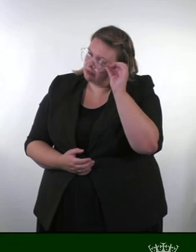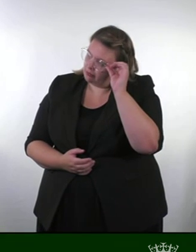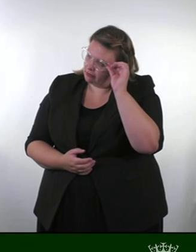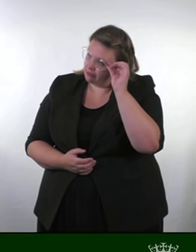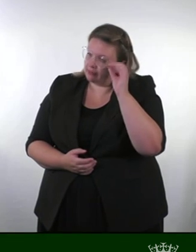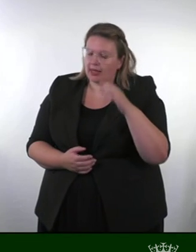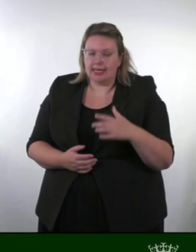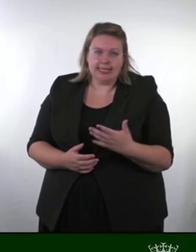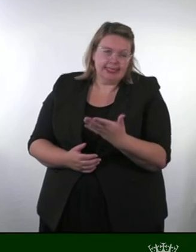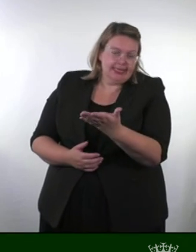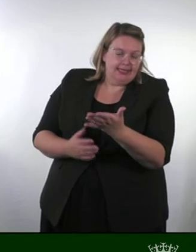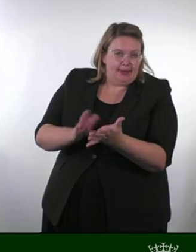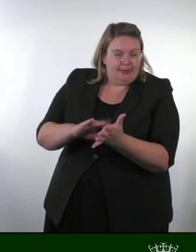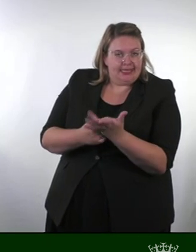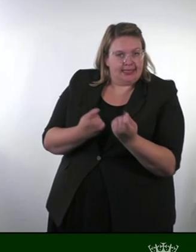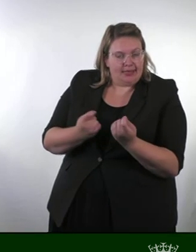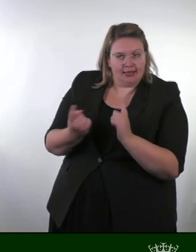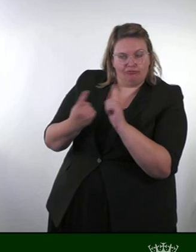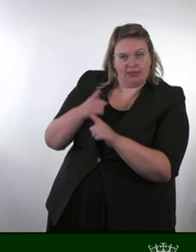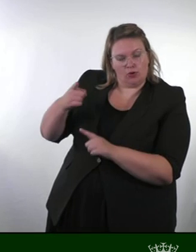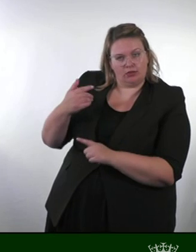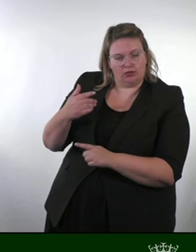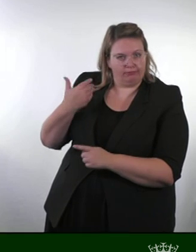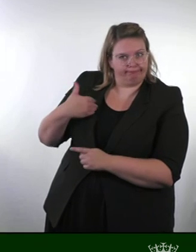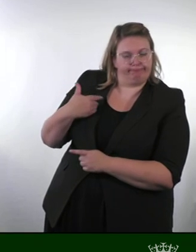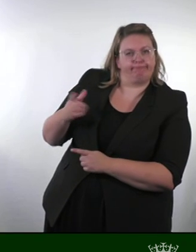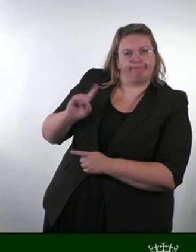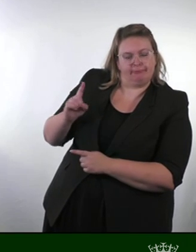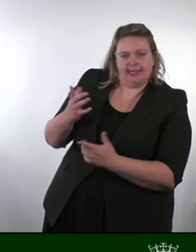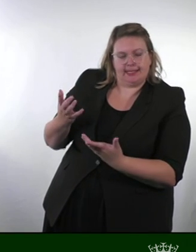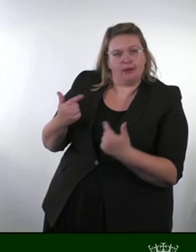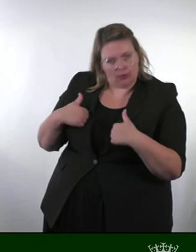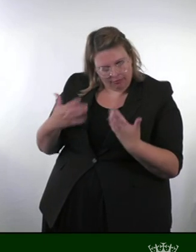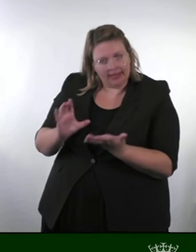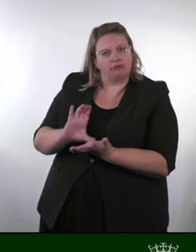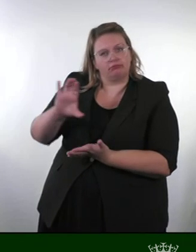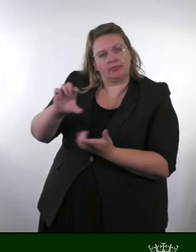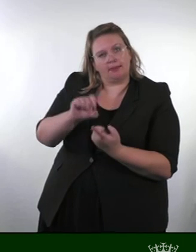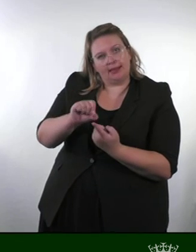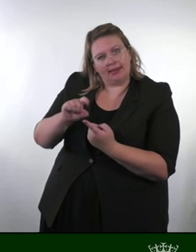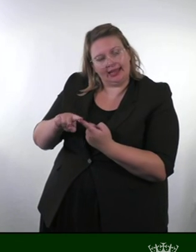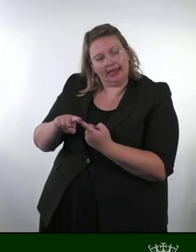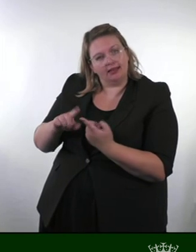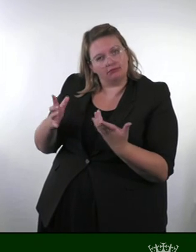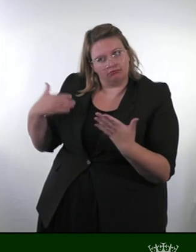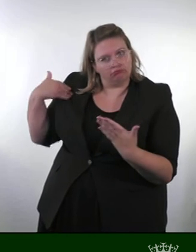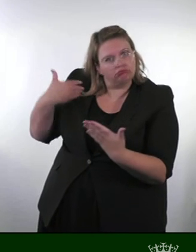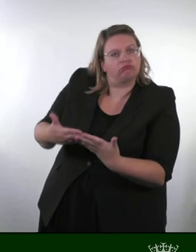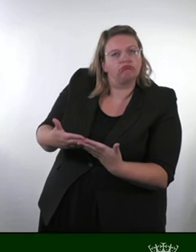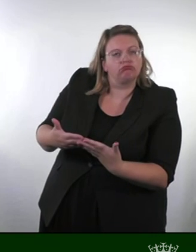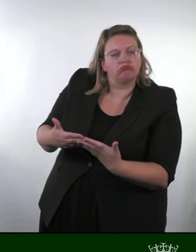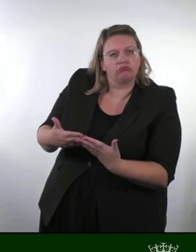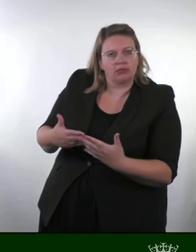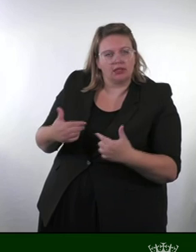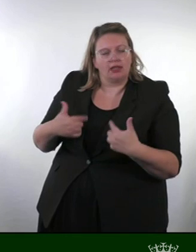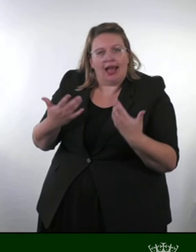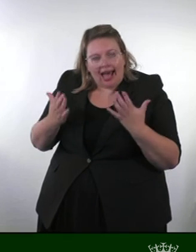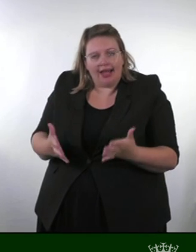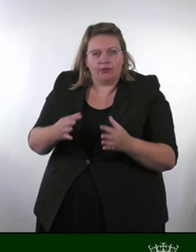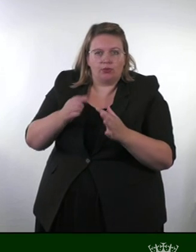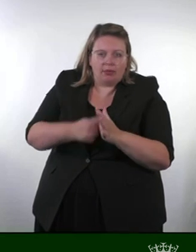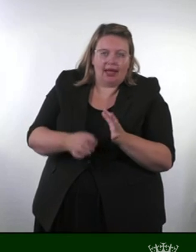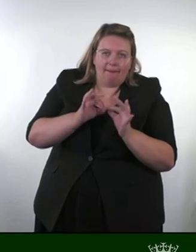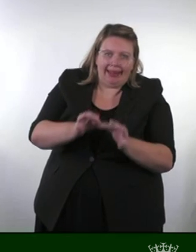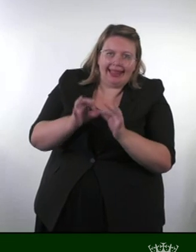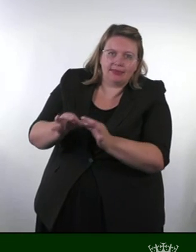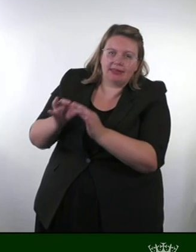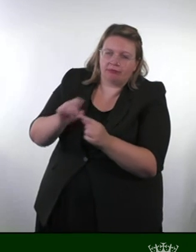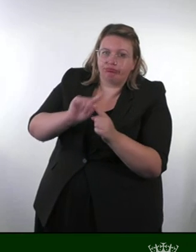All I can tell the honourable Lady is that there has been a massive investment in PPE throughout this pandemic, and billions of items have been supplied.